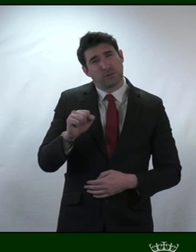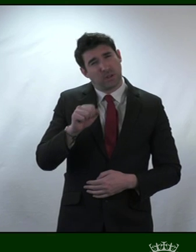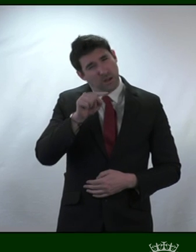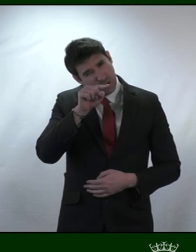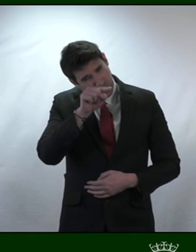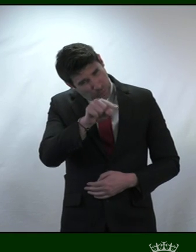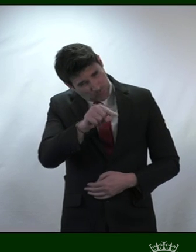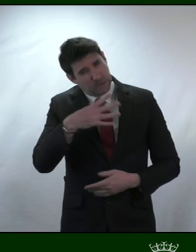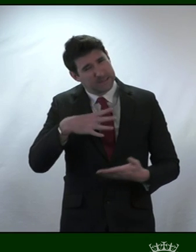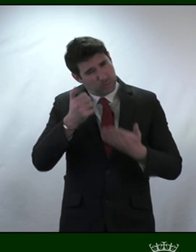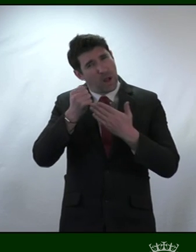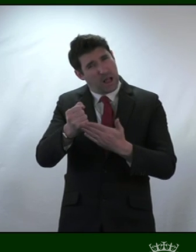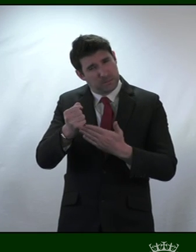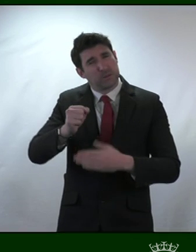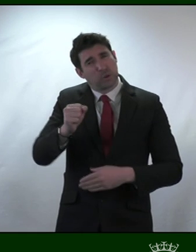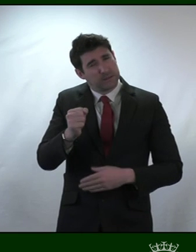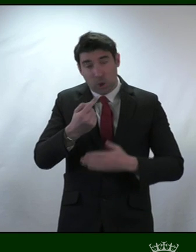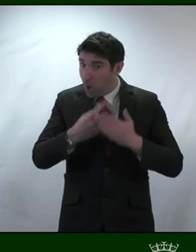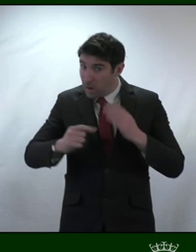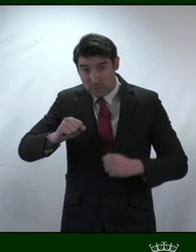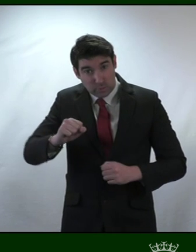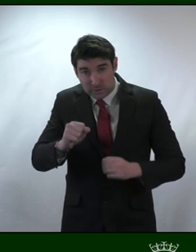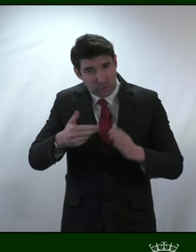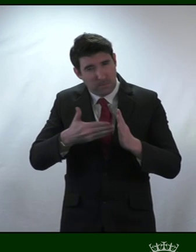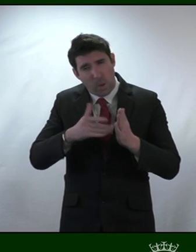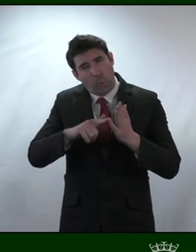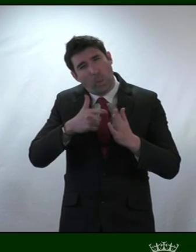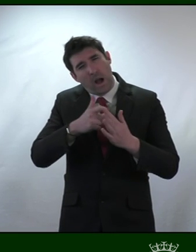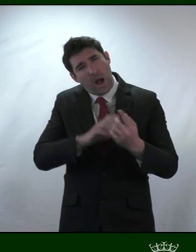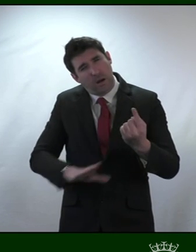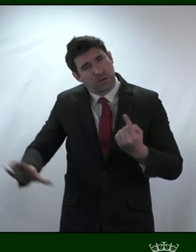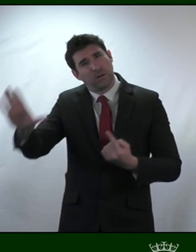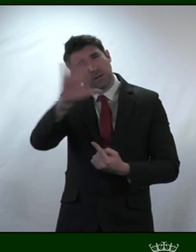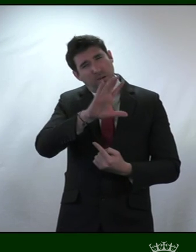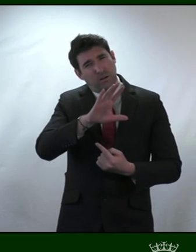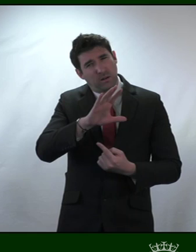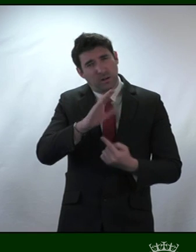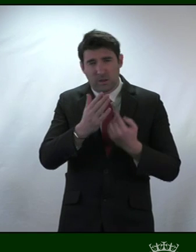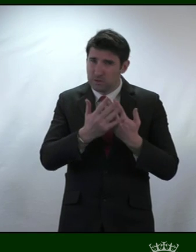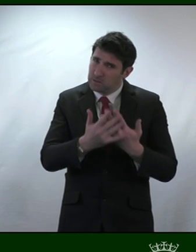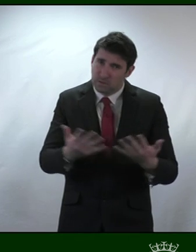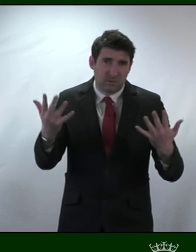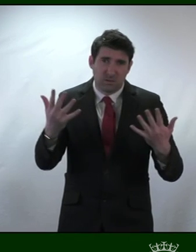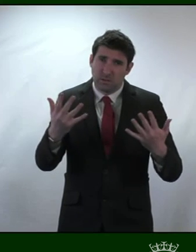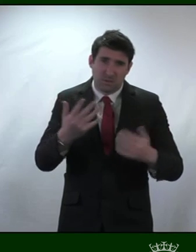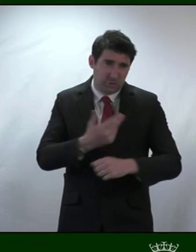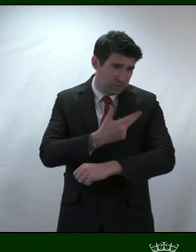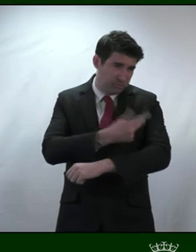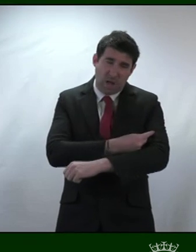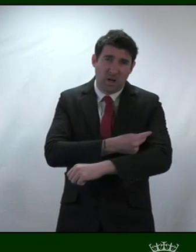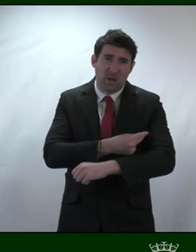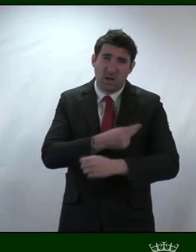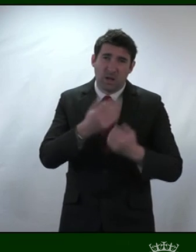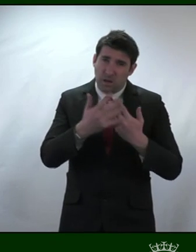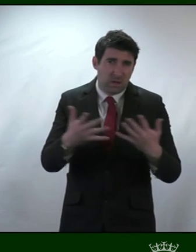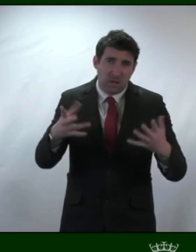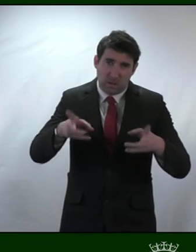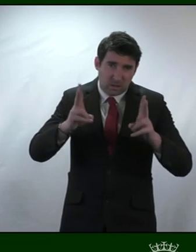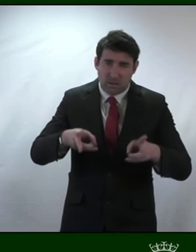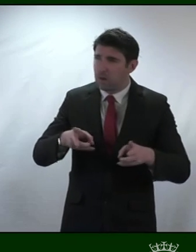Not just in Scotland, but across the United Kingdom, obstacles exist to the creation of drug consumption rooms, and those obstacles can be removed—